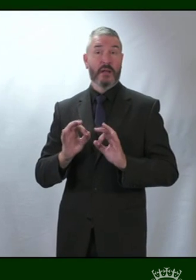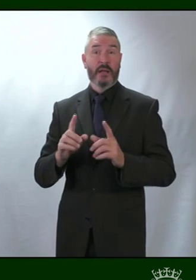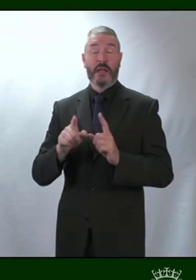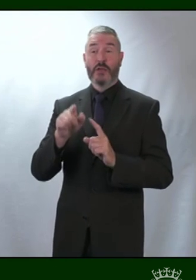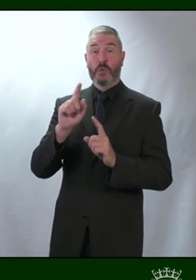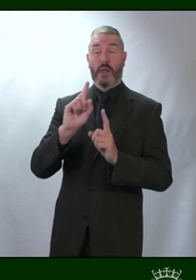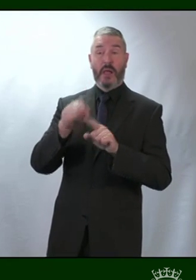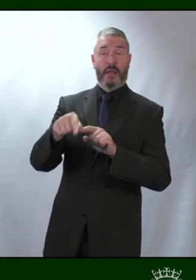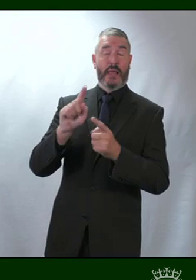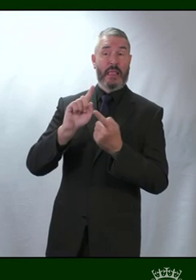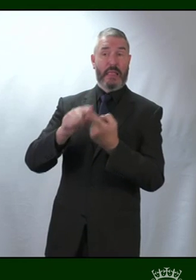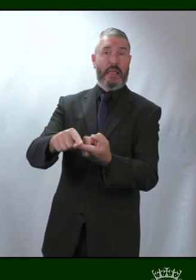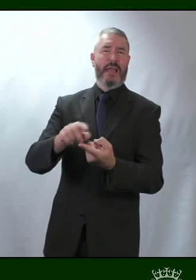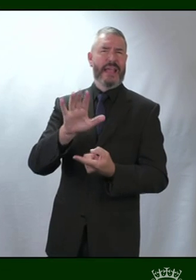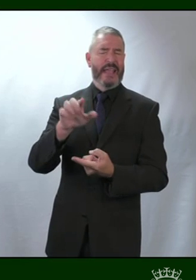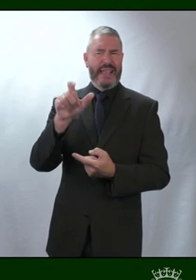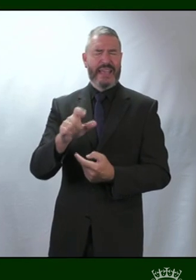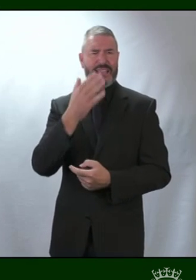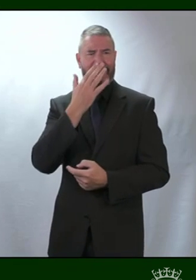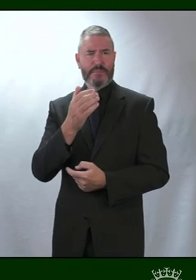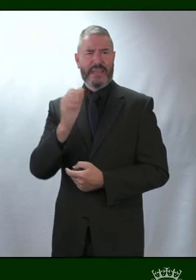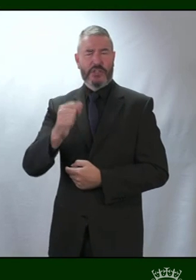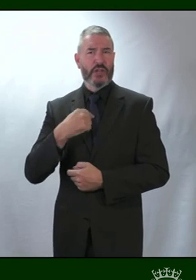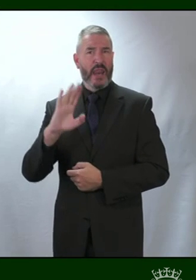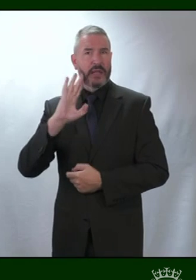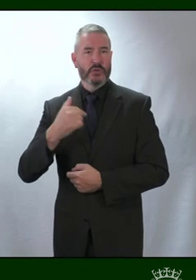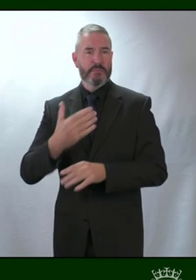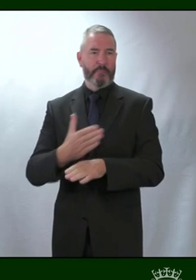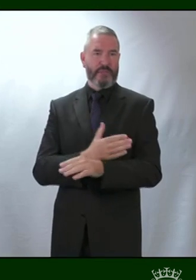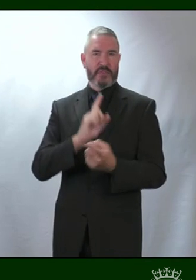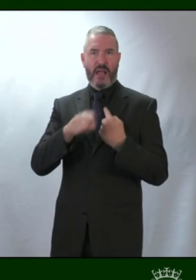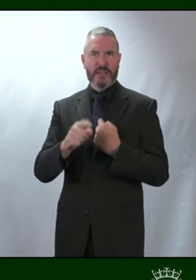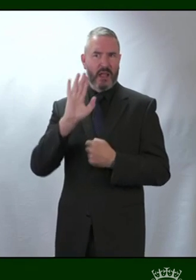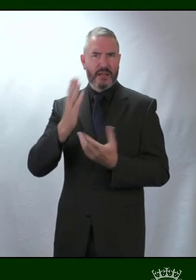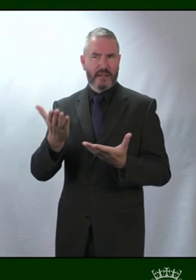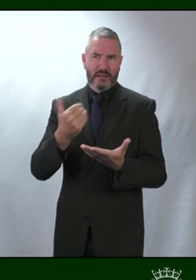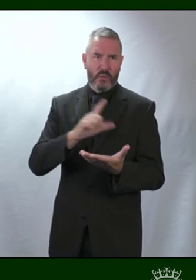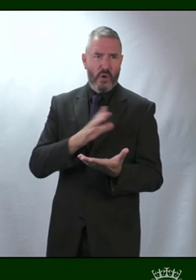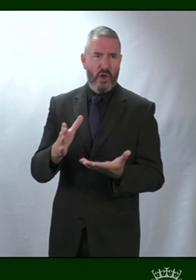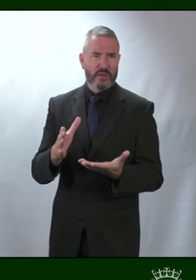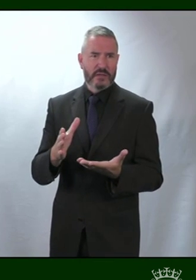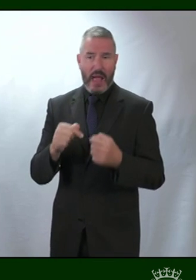and learned Gentleman for a flaw that he sometimes seems to fall into, which is not listening to my previous answer.